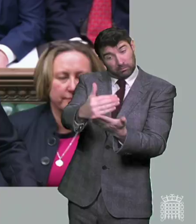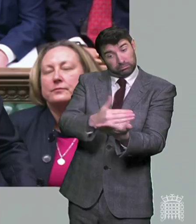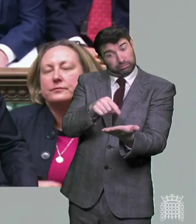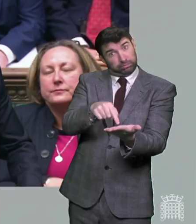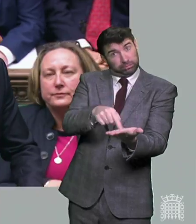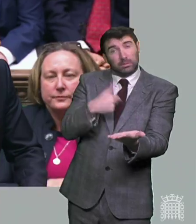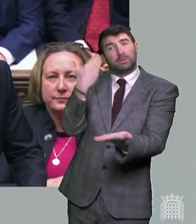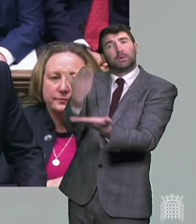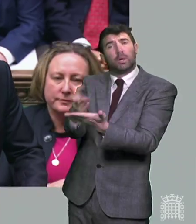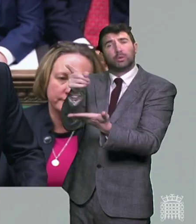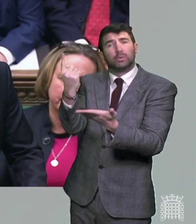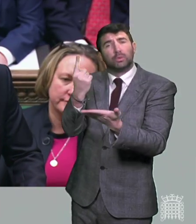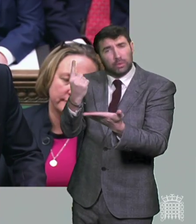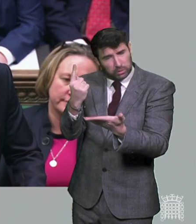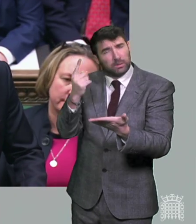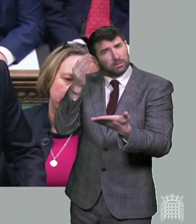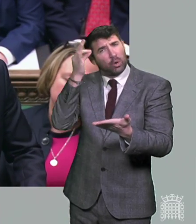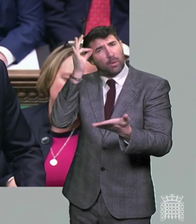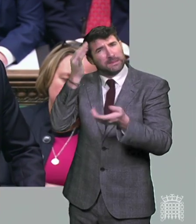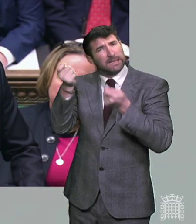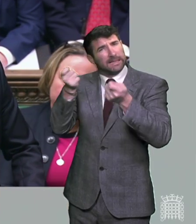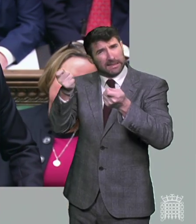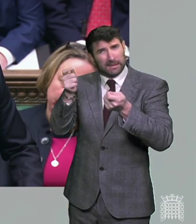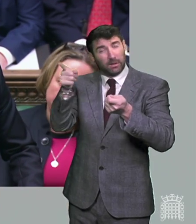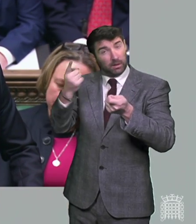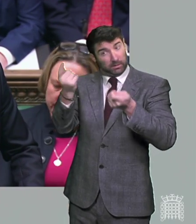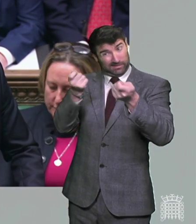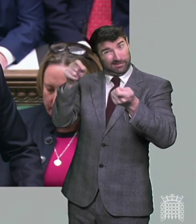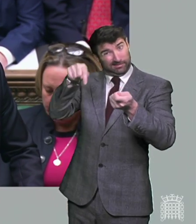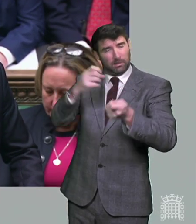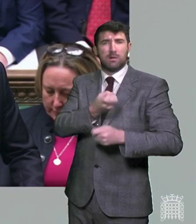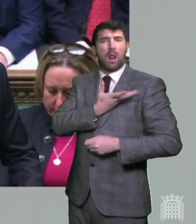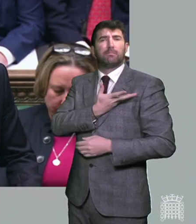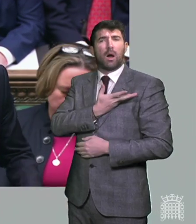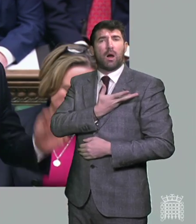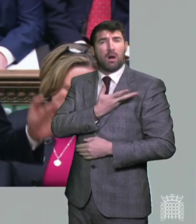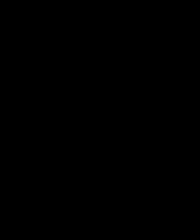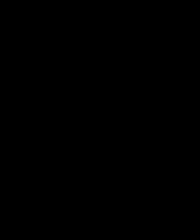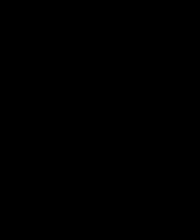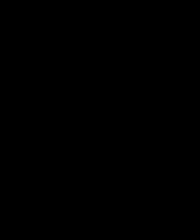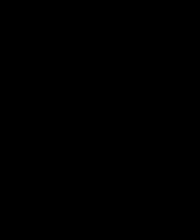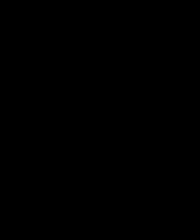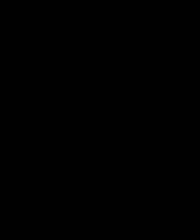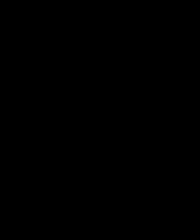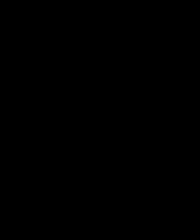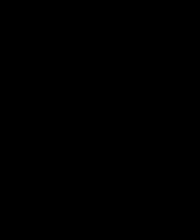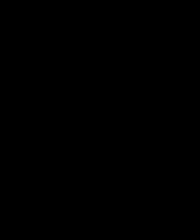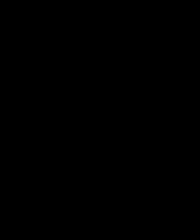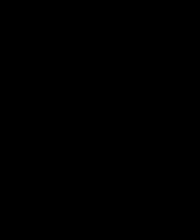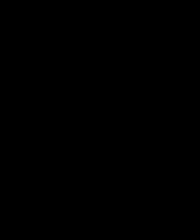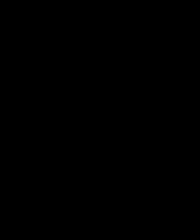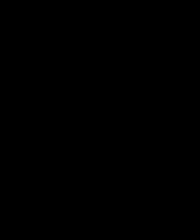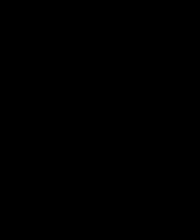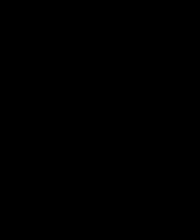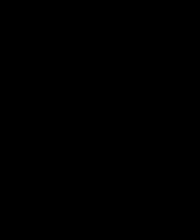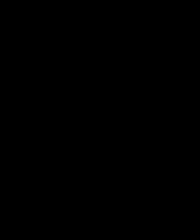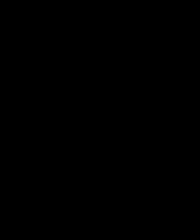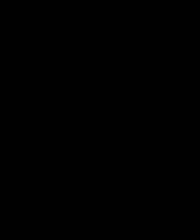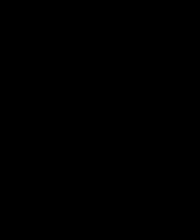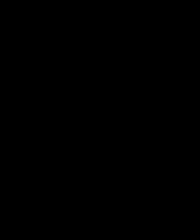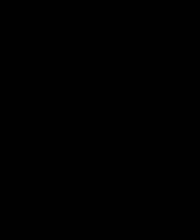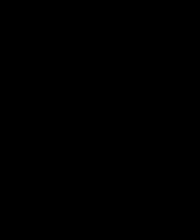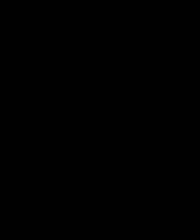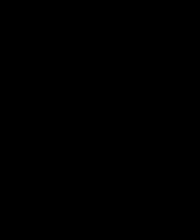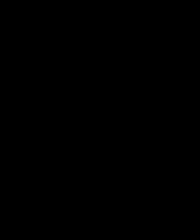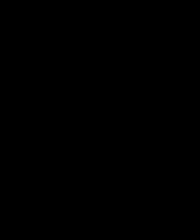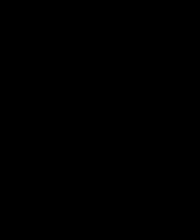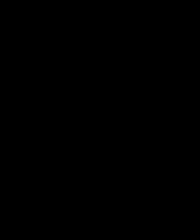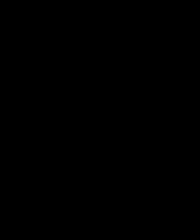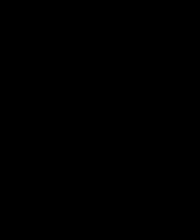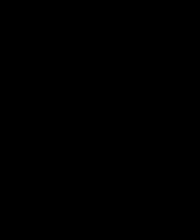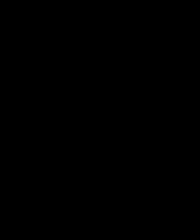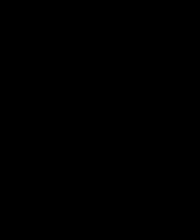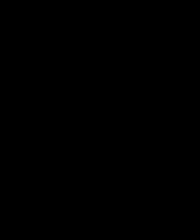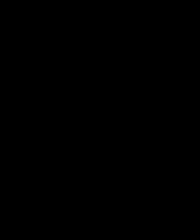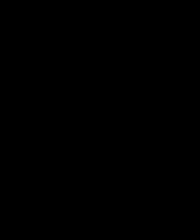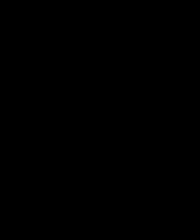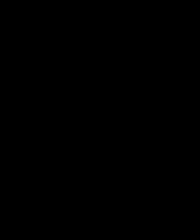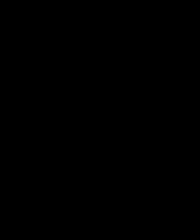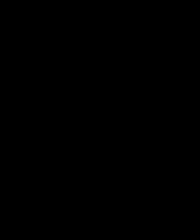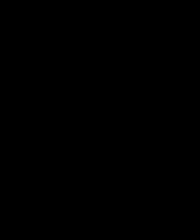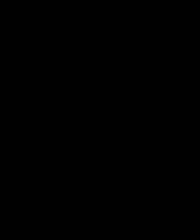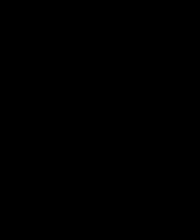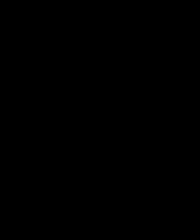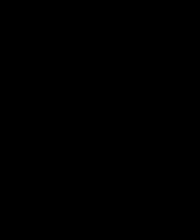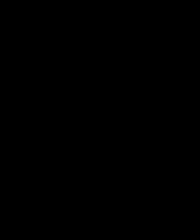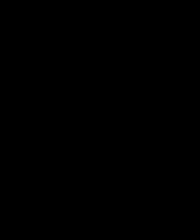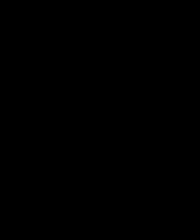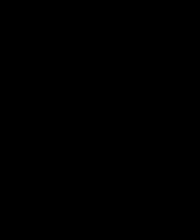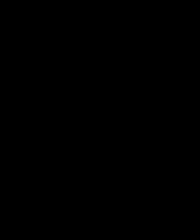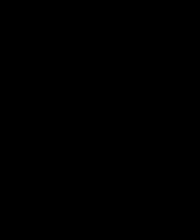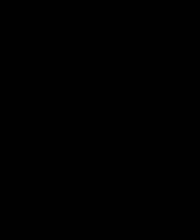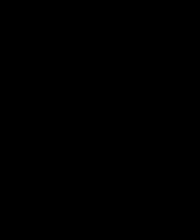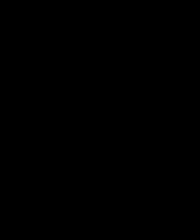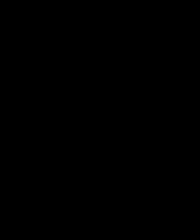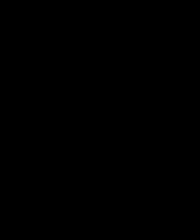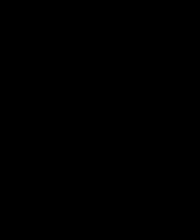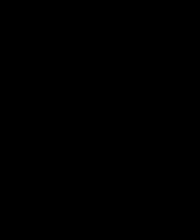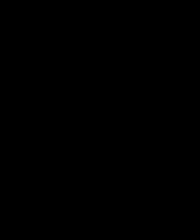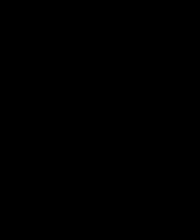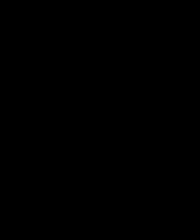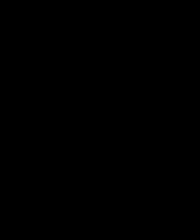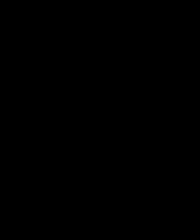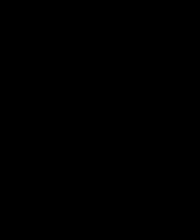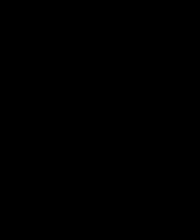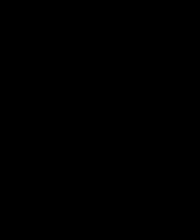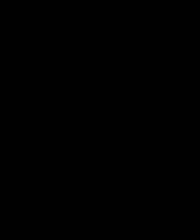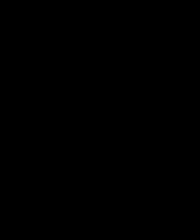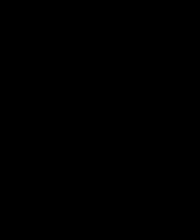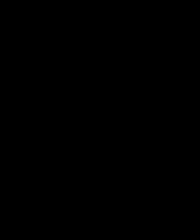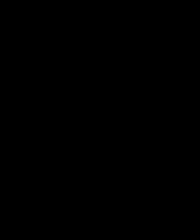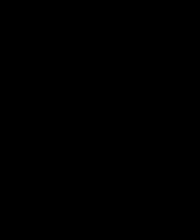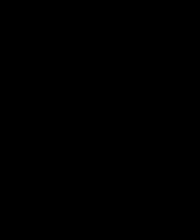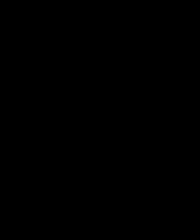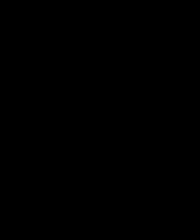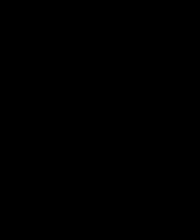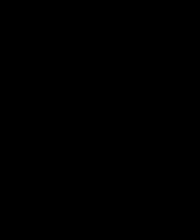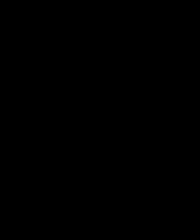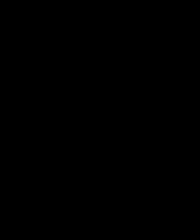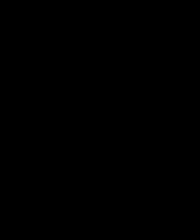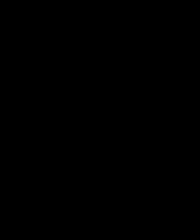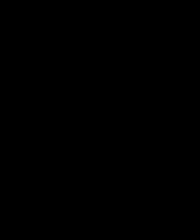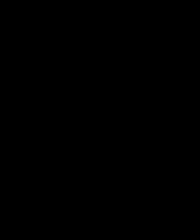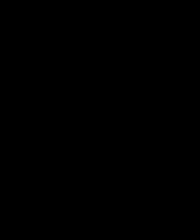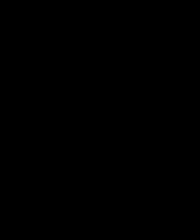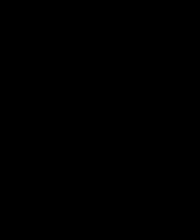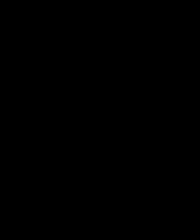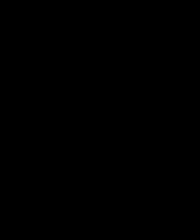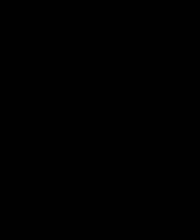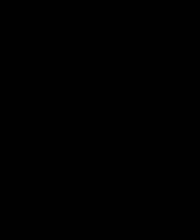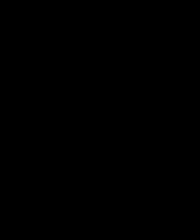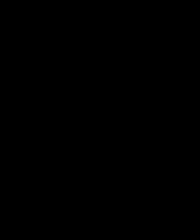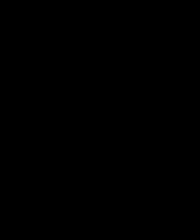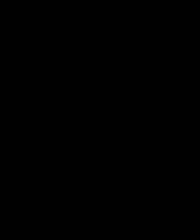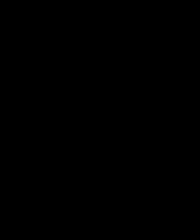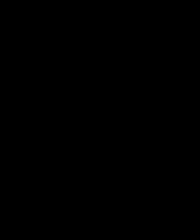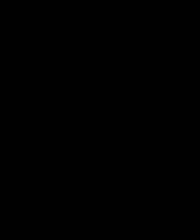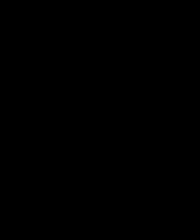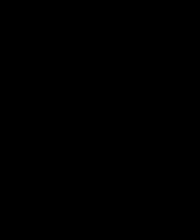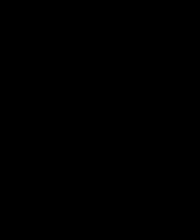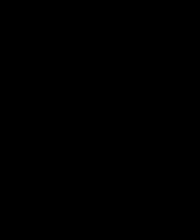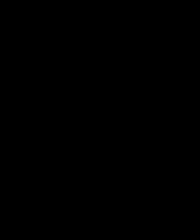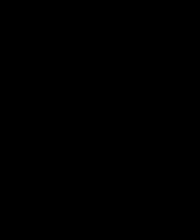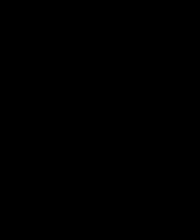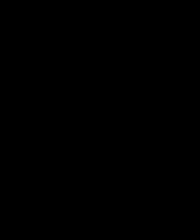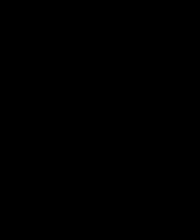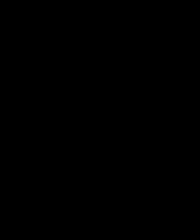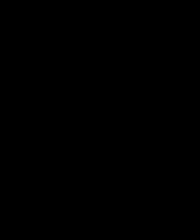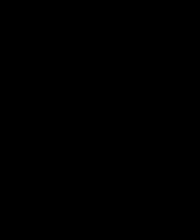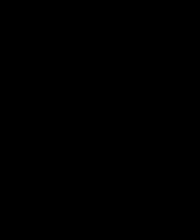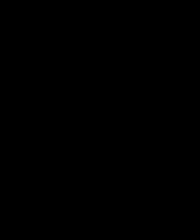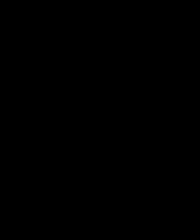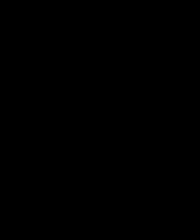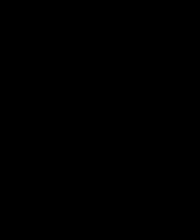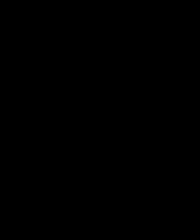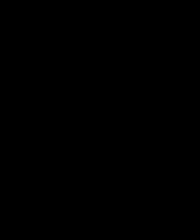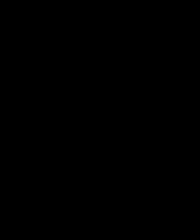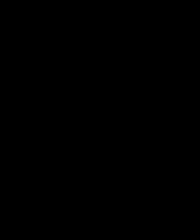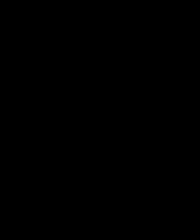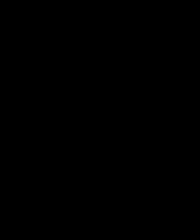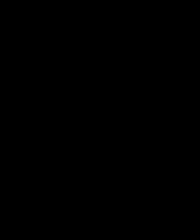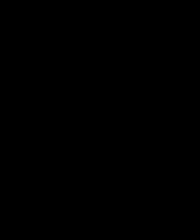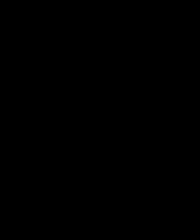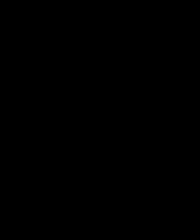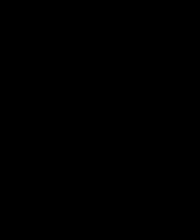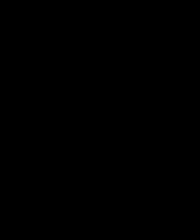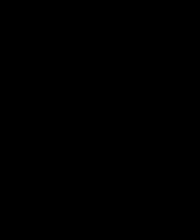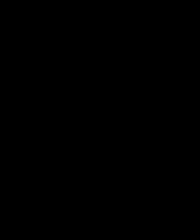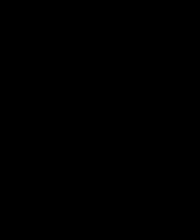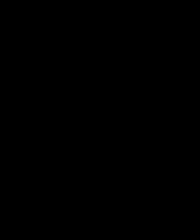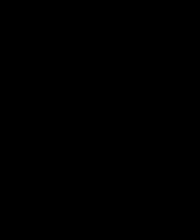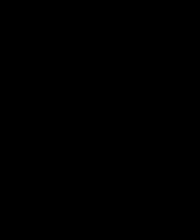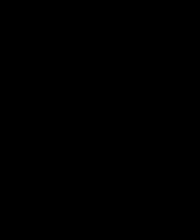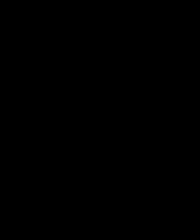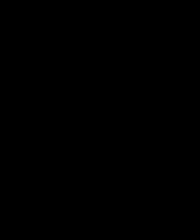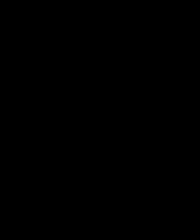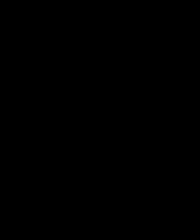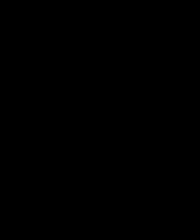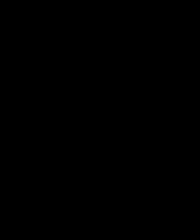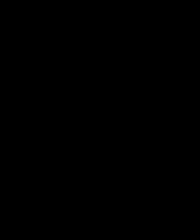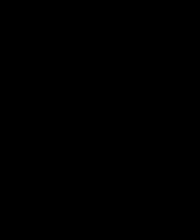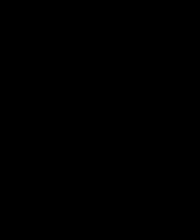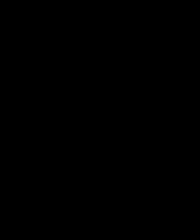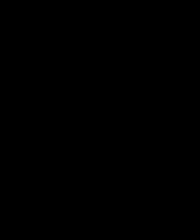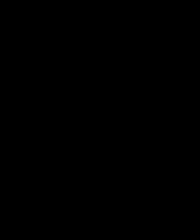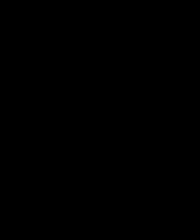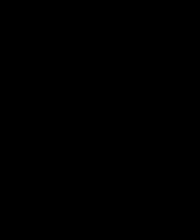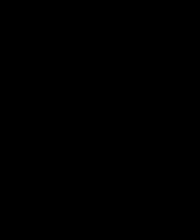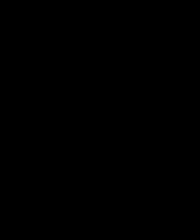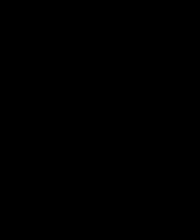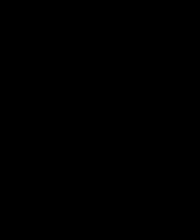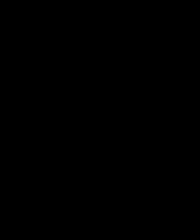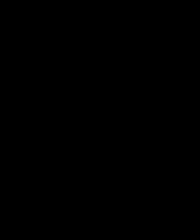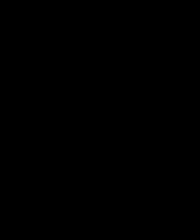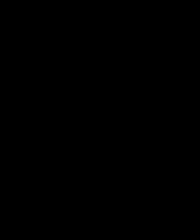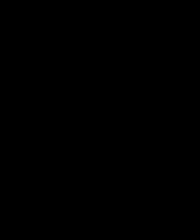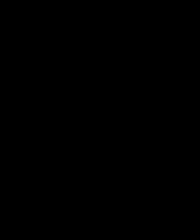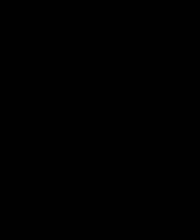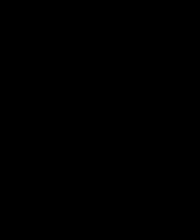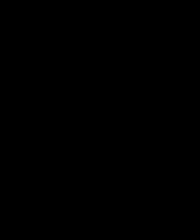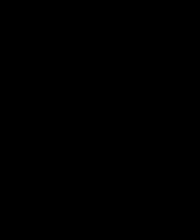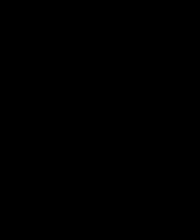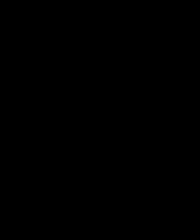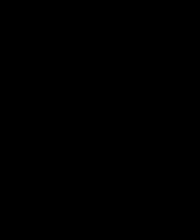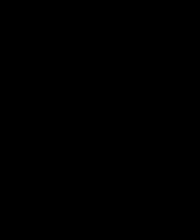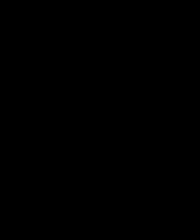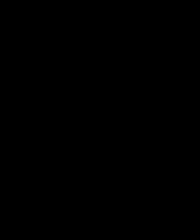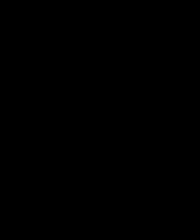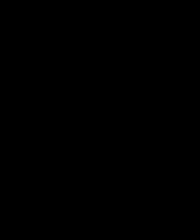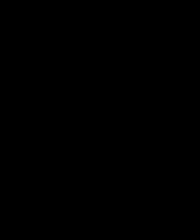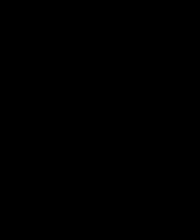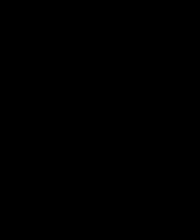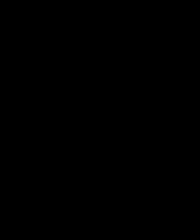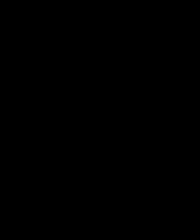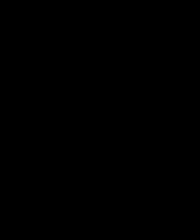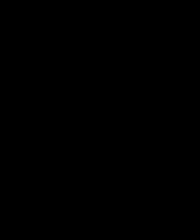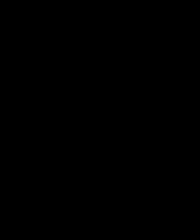My 19-year-old constituent Marie, who has been in care for much of her life, has worked long and hard, by childminding and in other ways, to save £3,600 to help